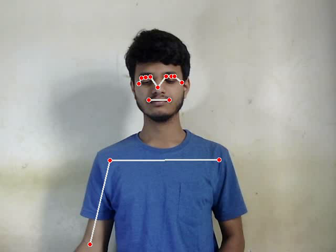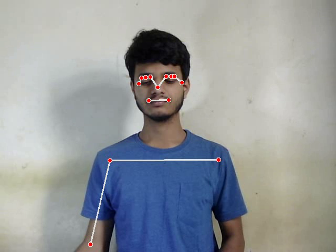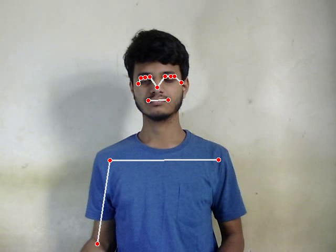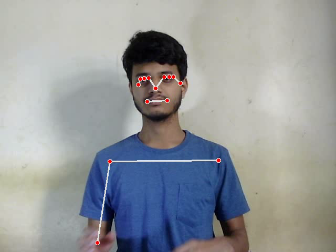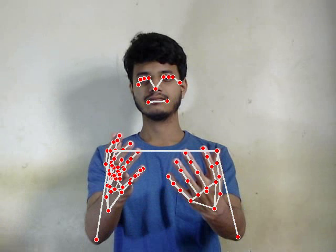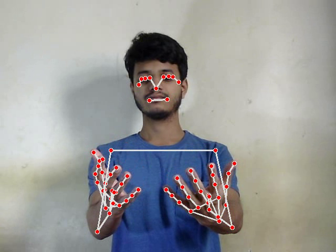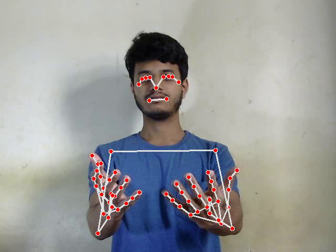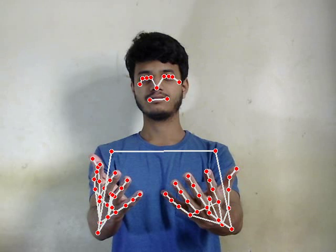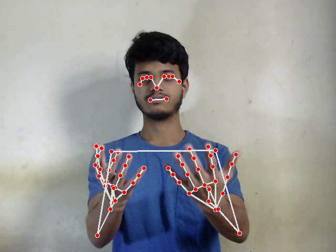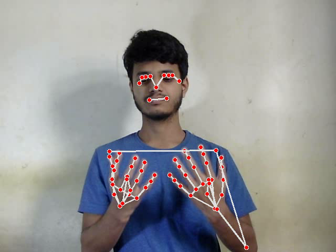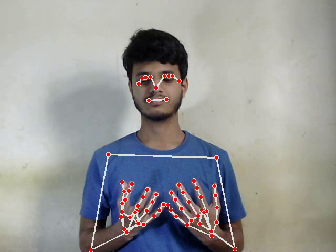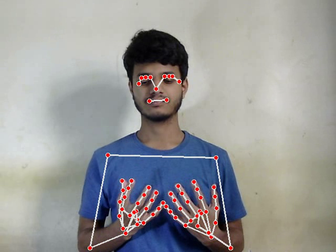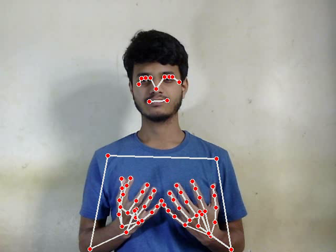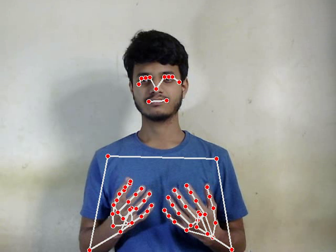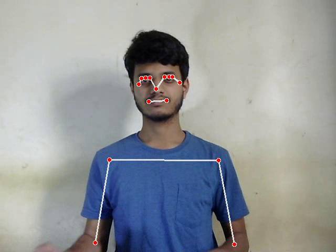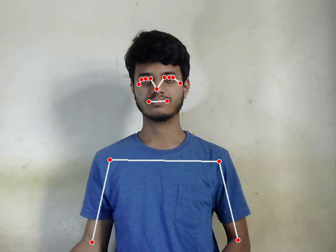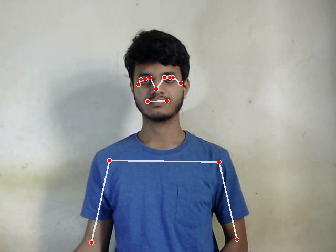want